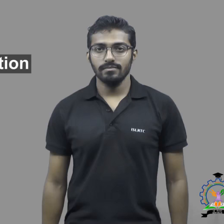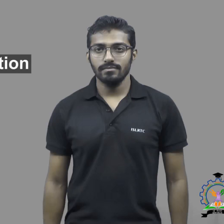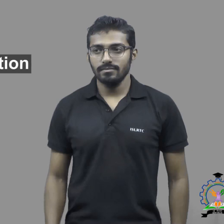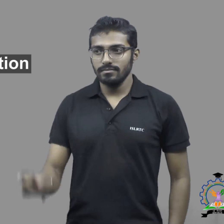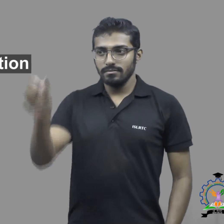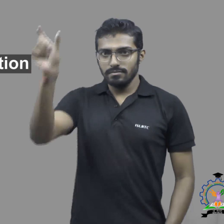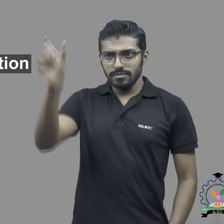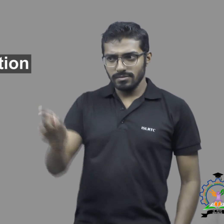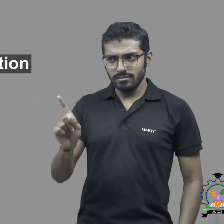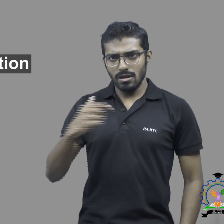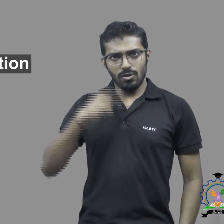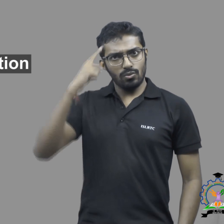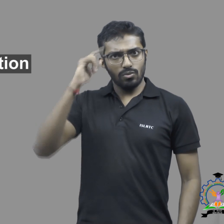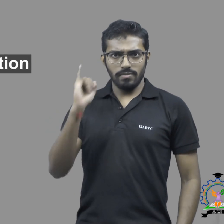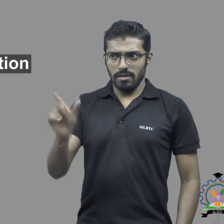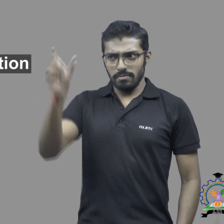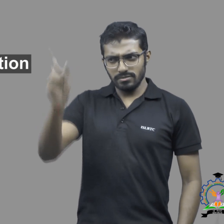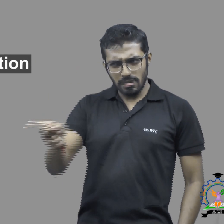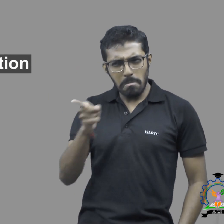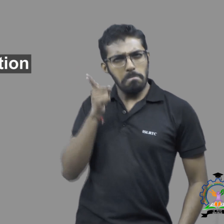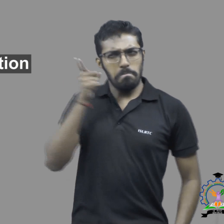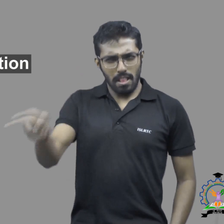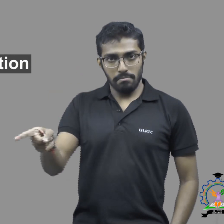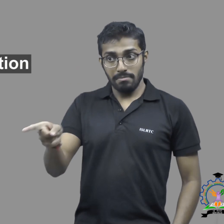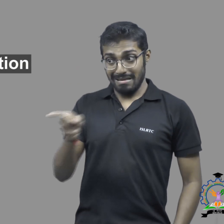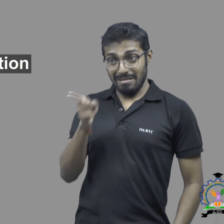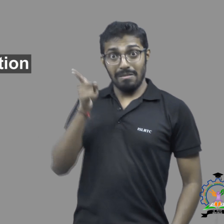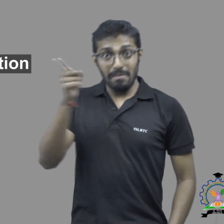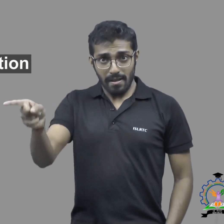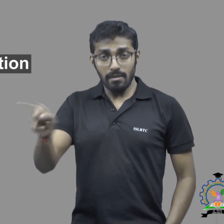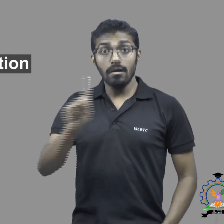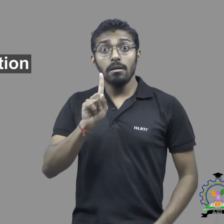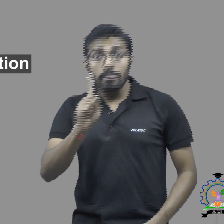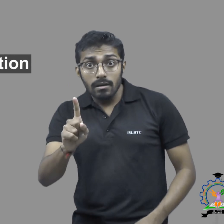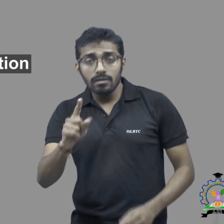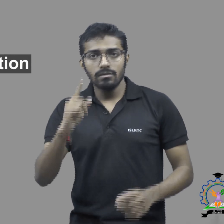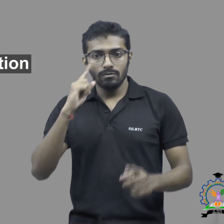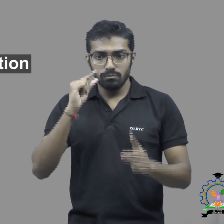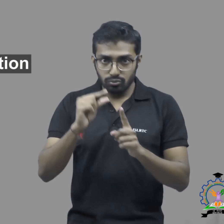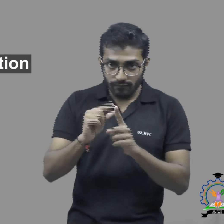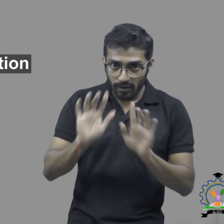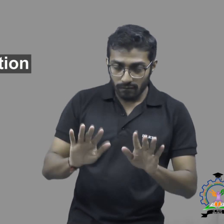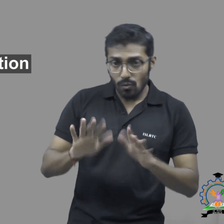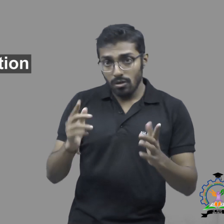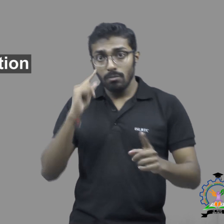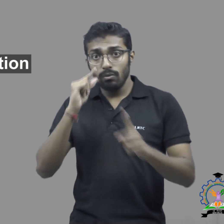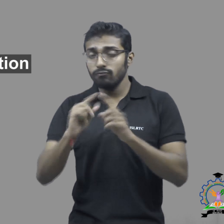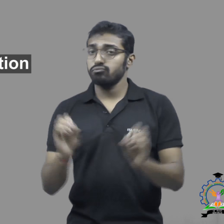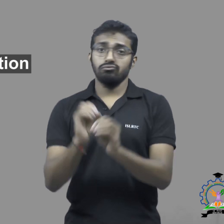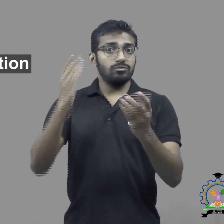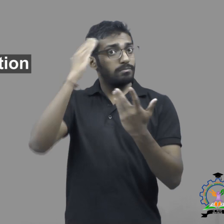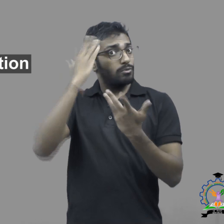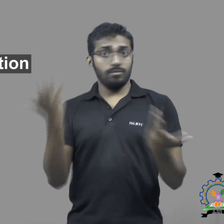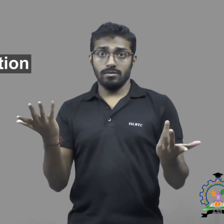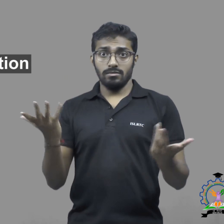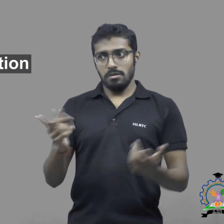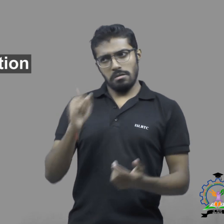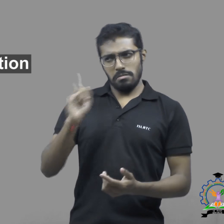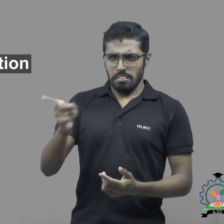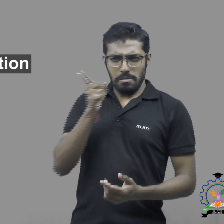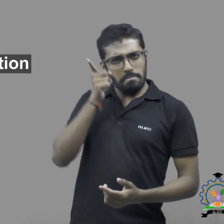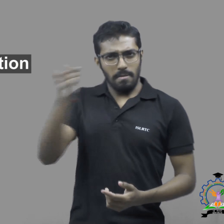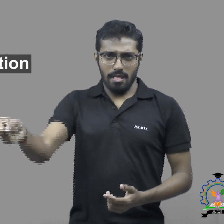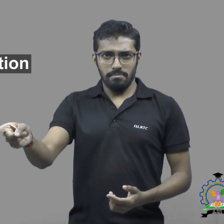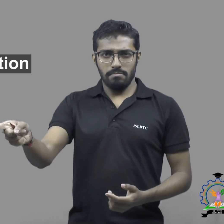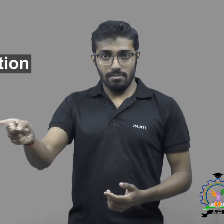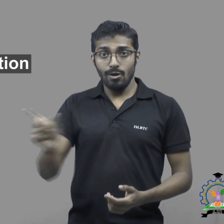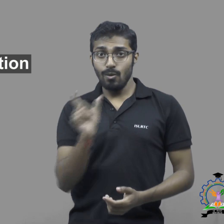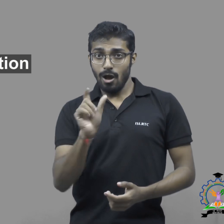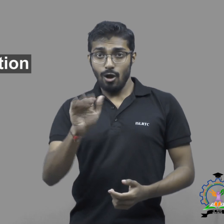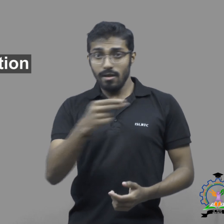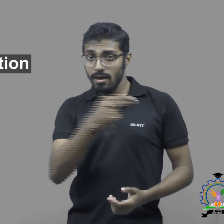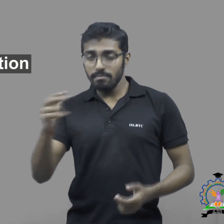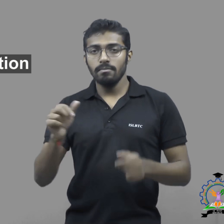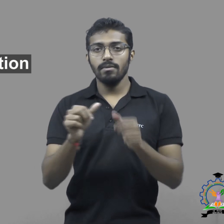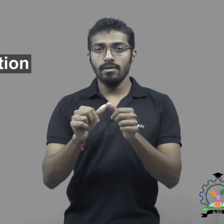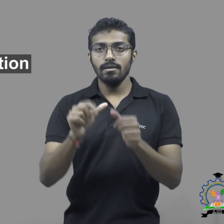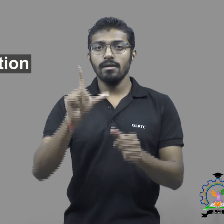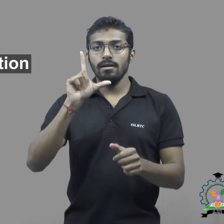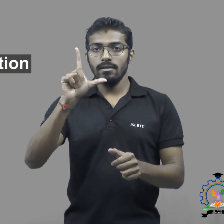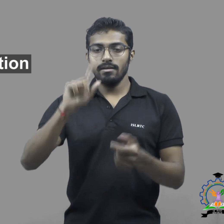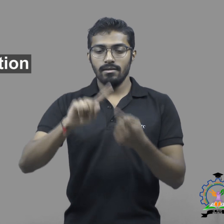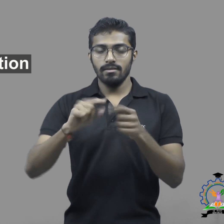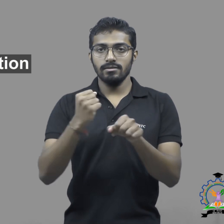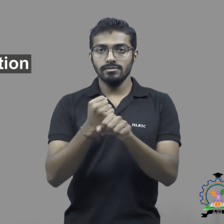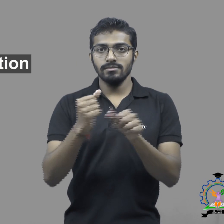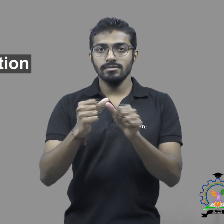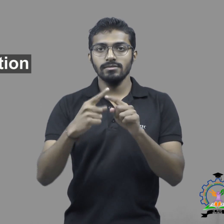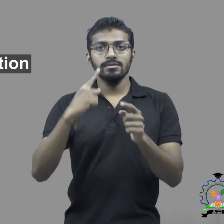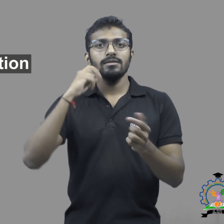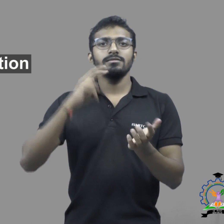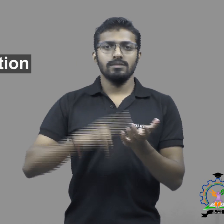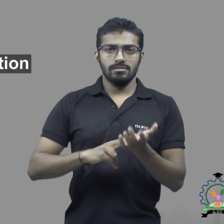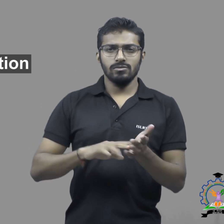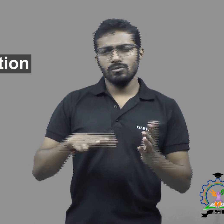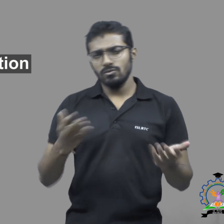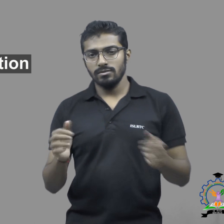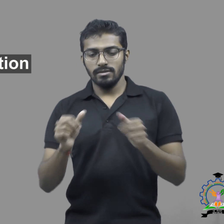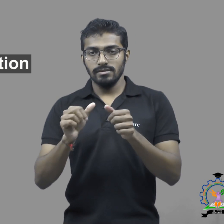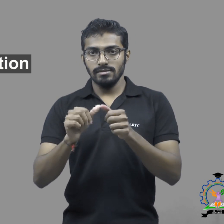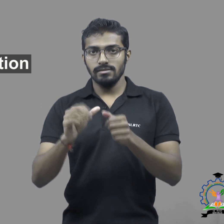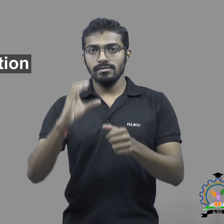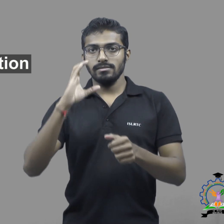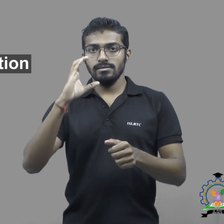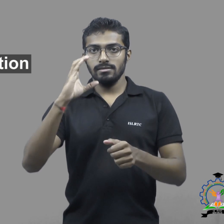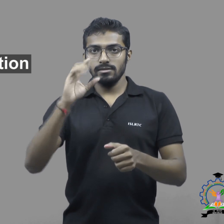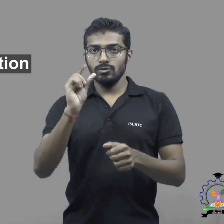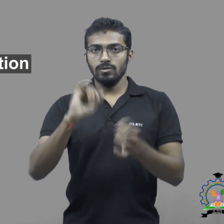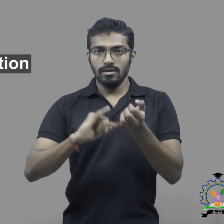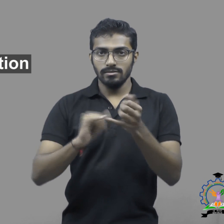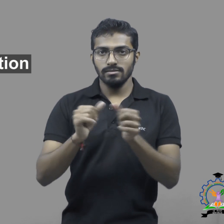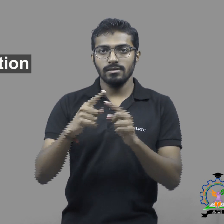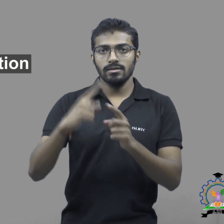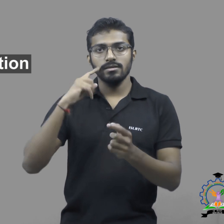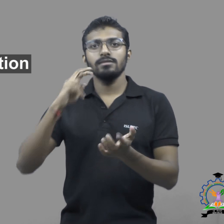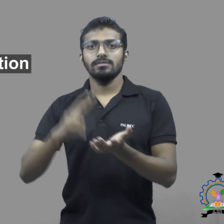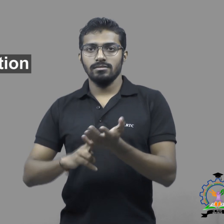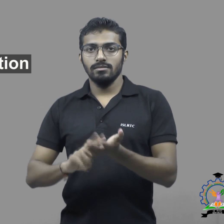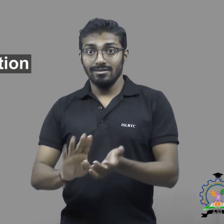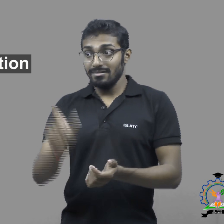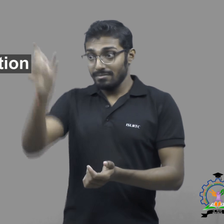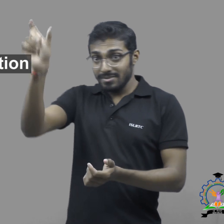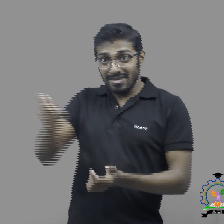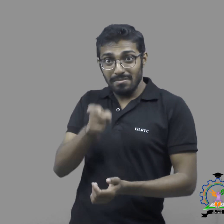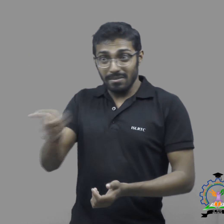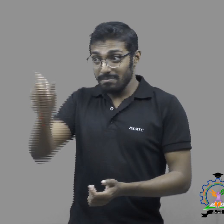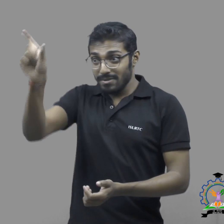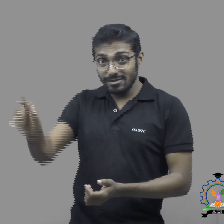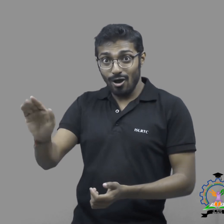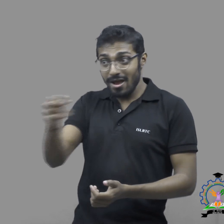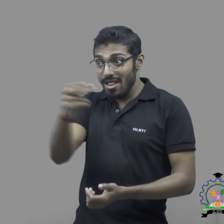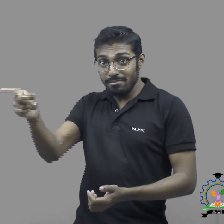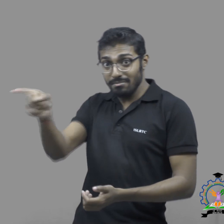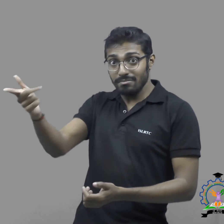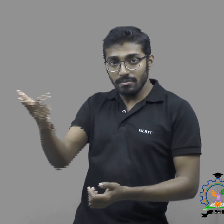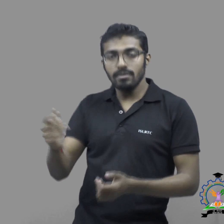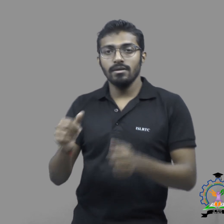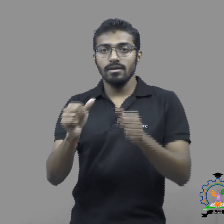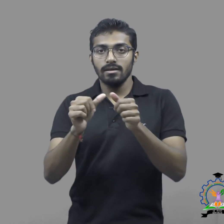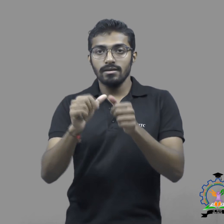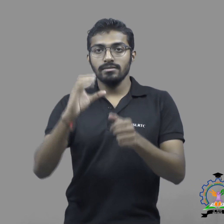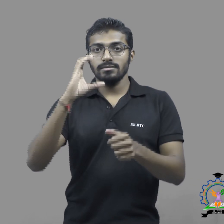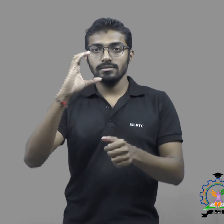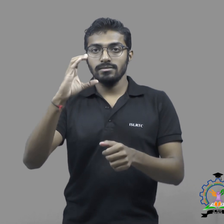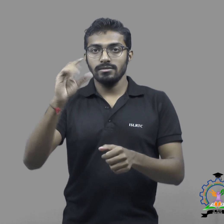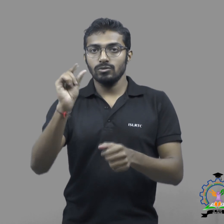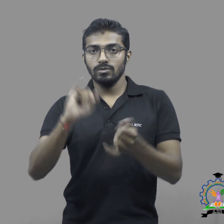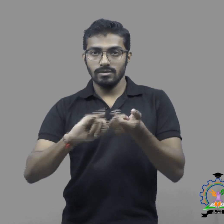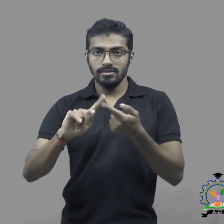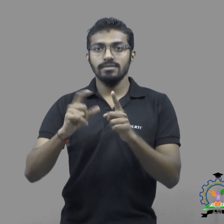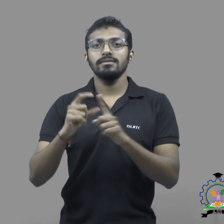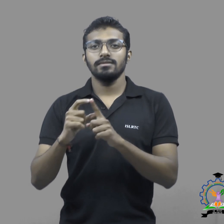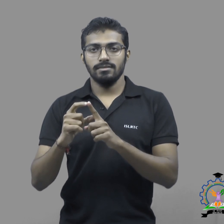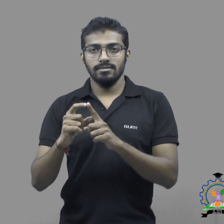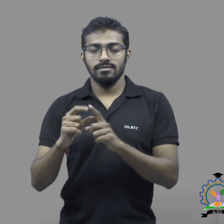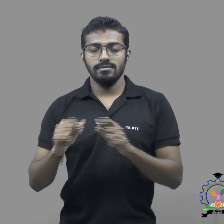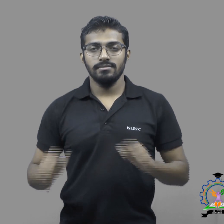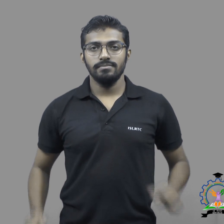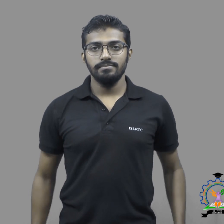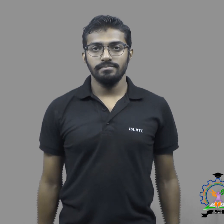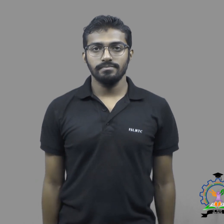Allegation & Accusation